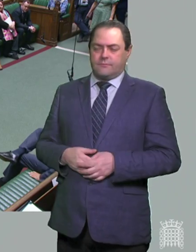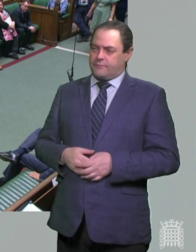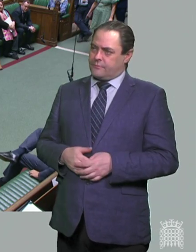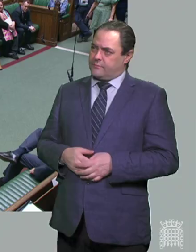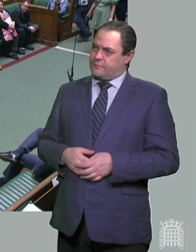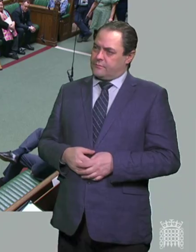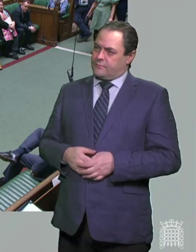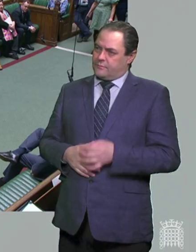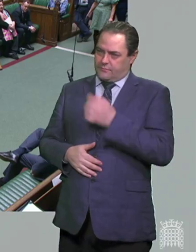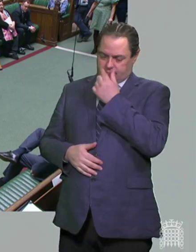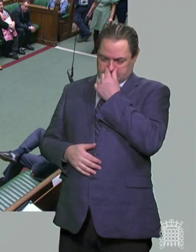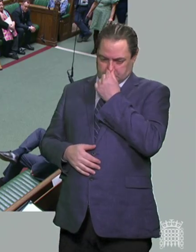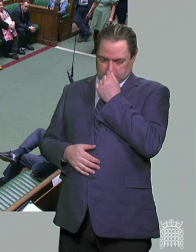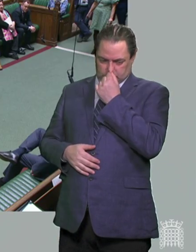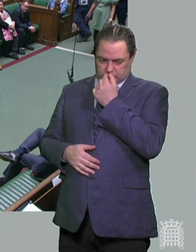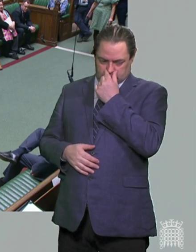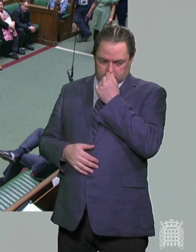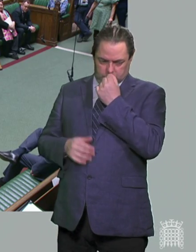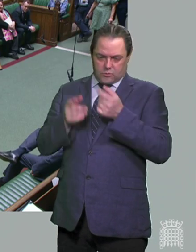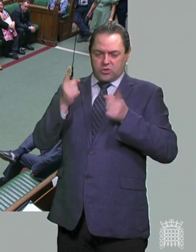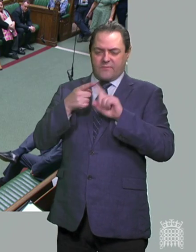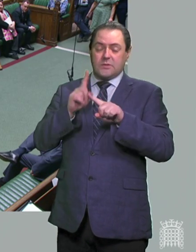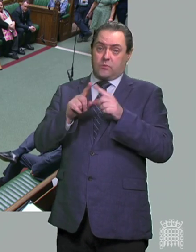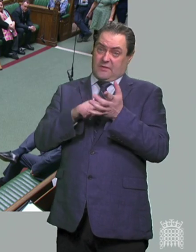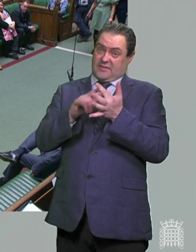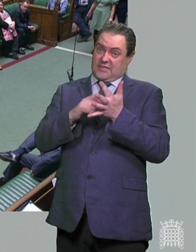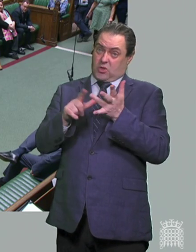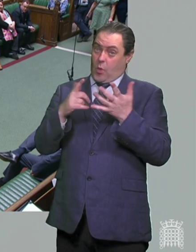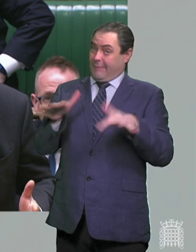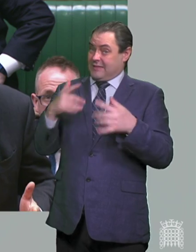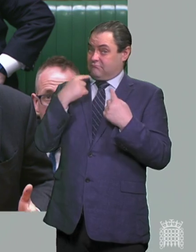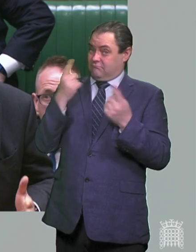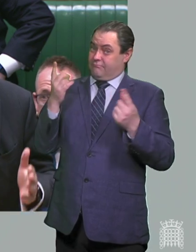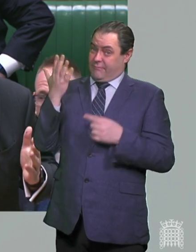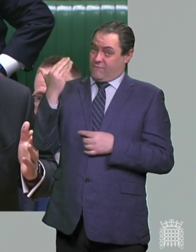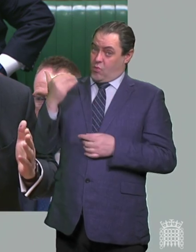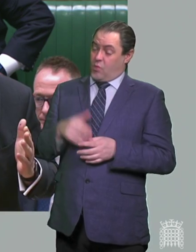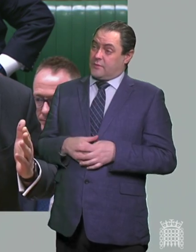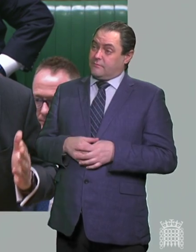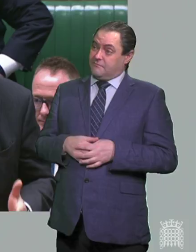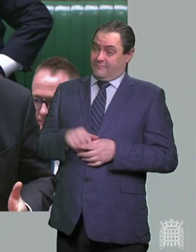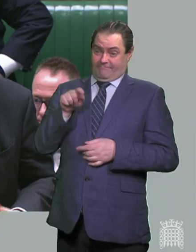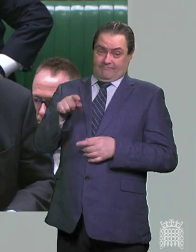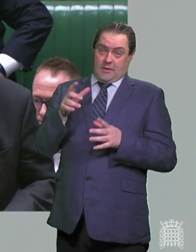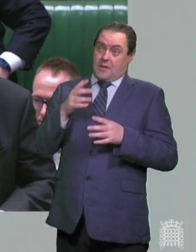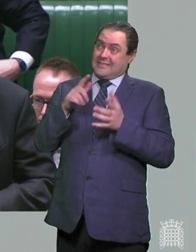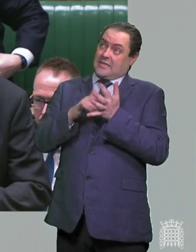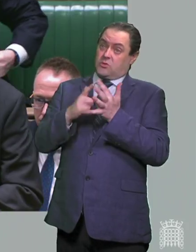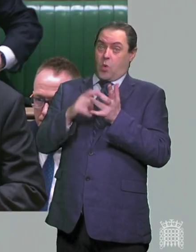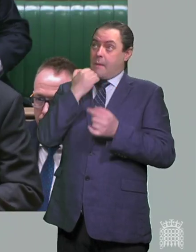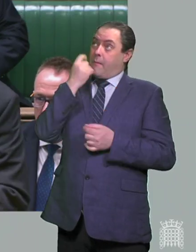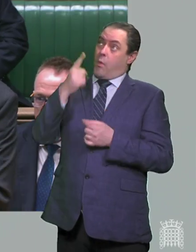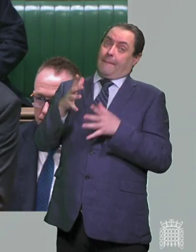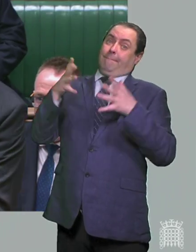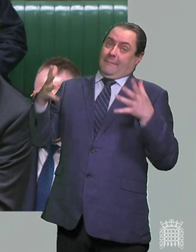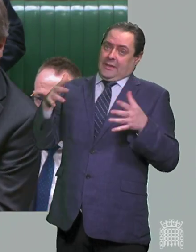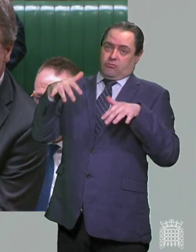I quoted earlier the chief executive of Tesco, the largest retailer in the United Kingdom.